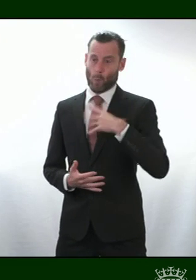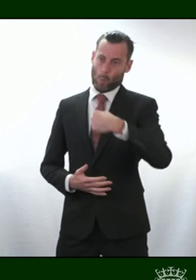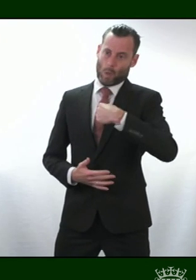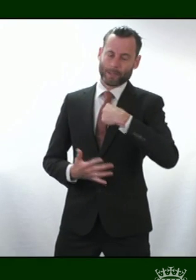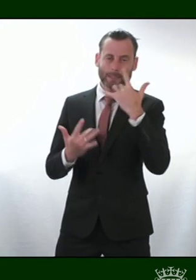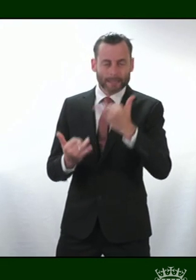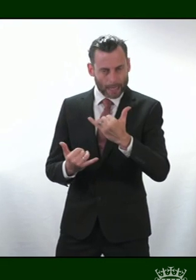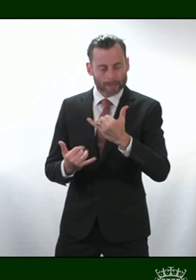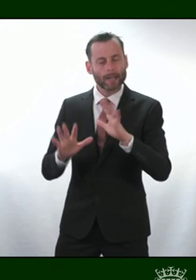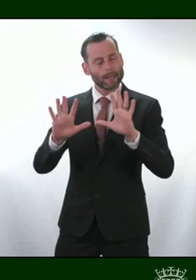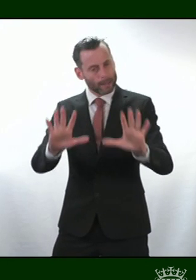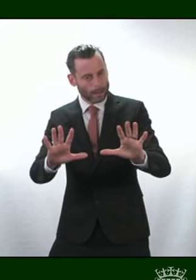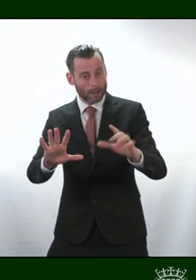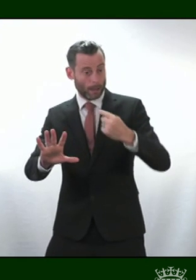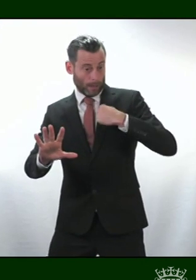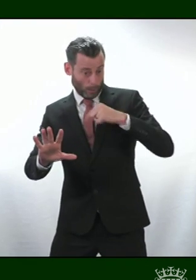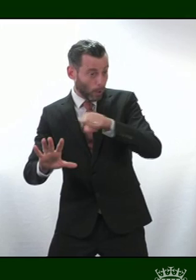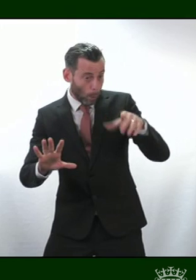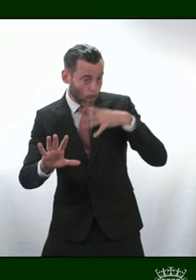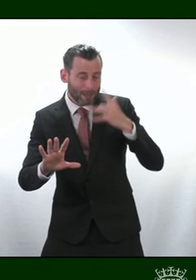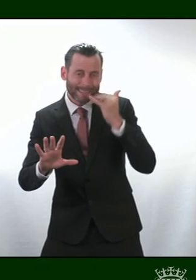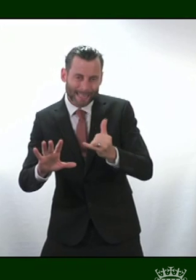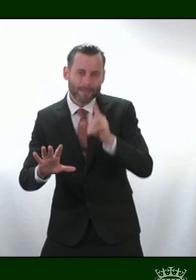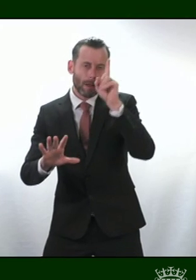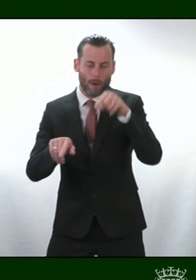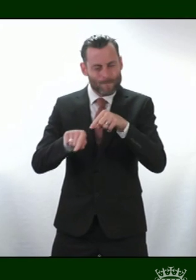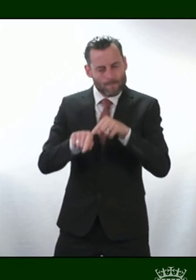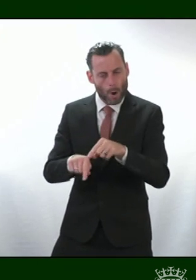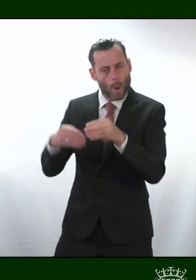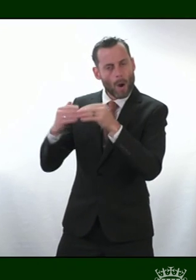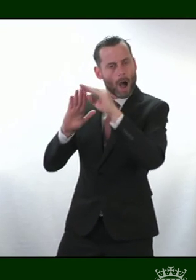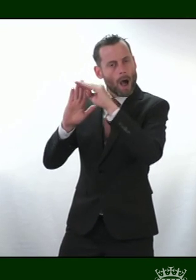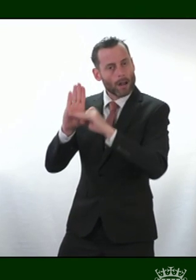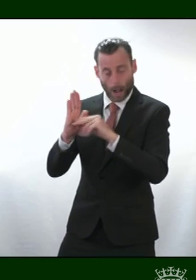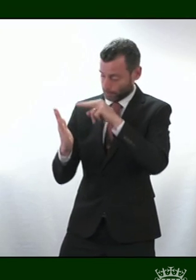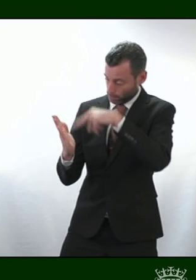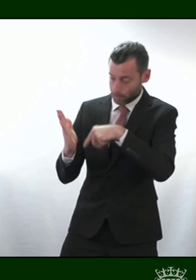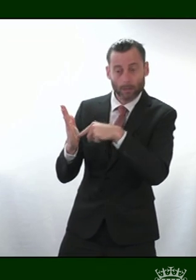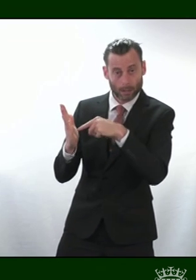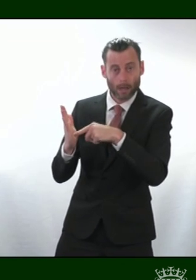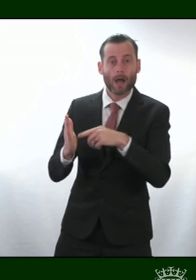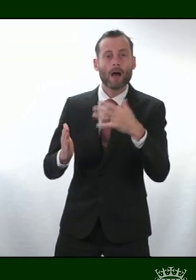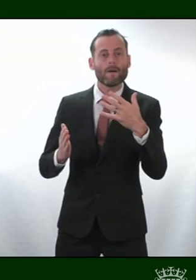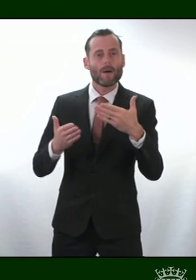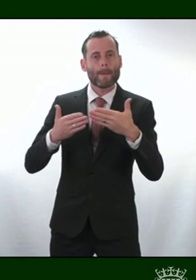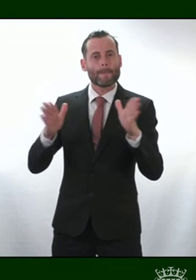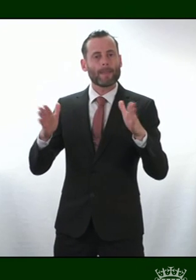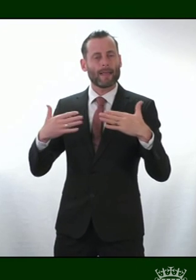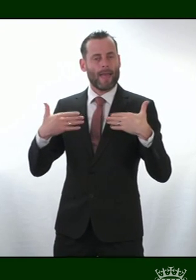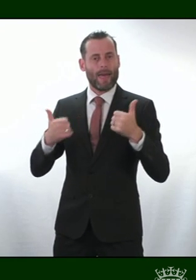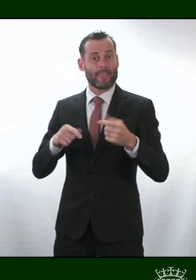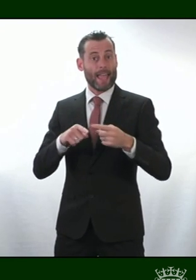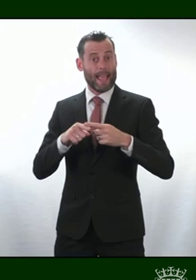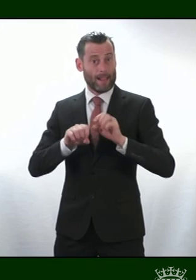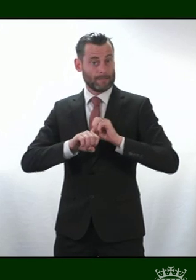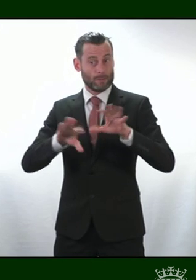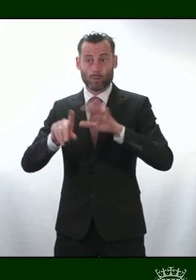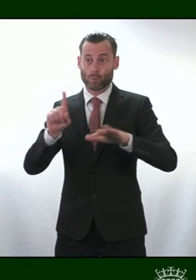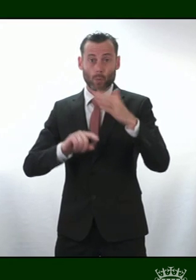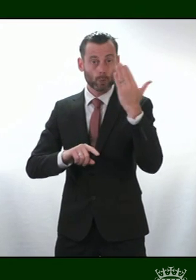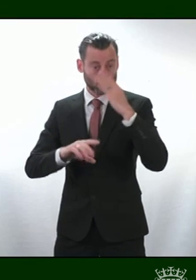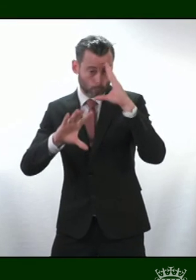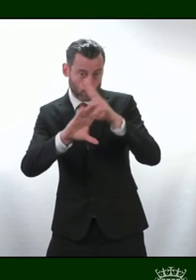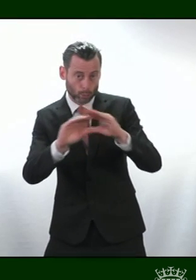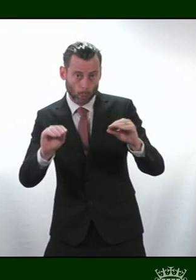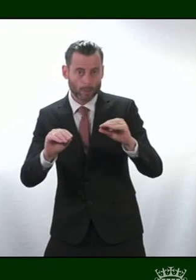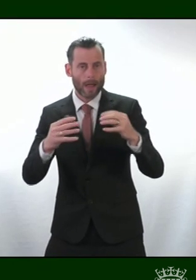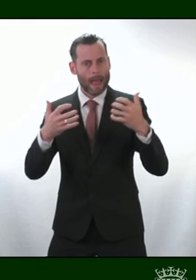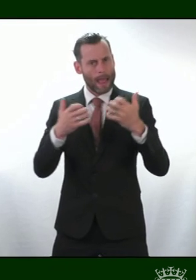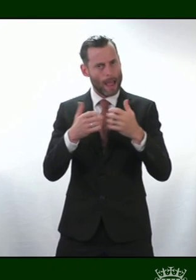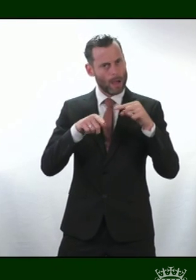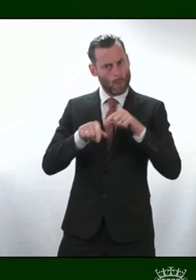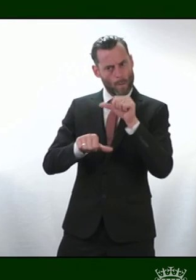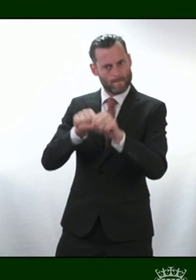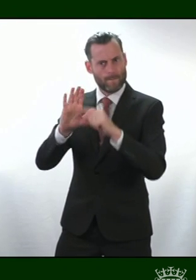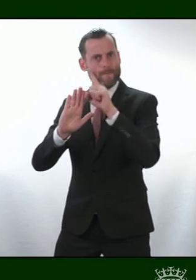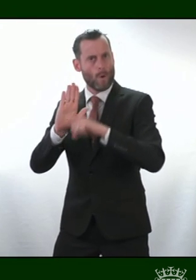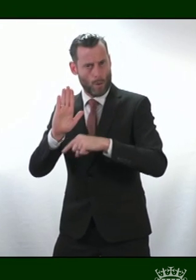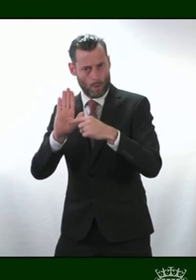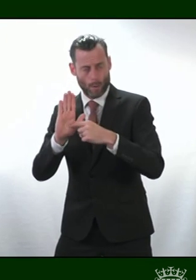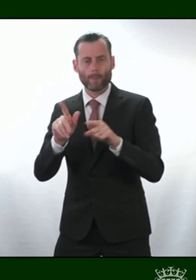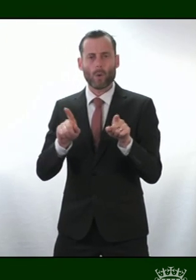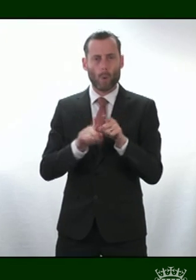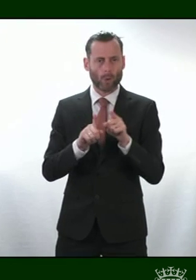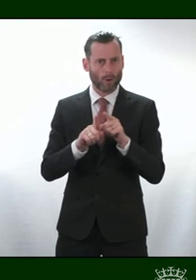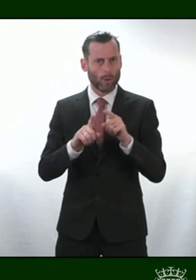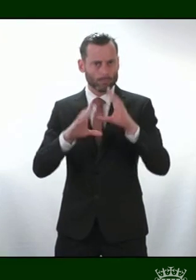the guidance about when they should be getting a test—the guidance sent out by Public Health England, which has been sent to schools, and from NHS Test and Trace.